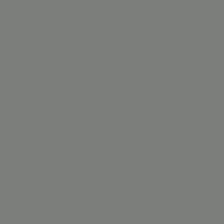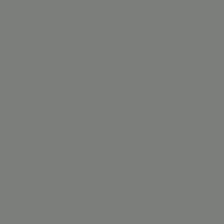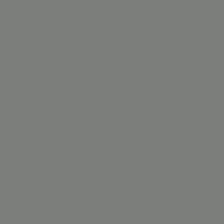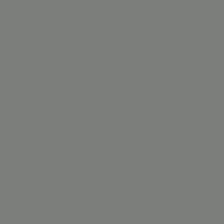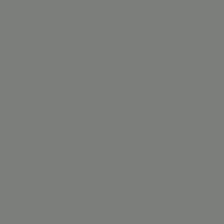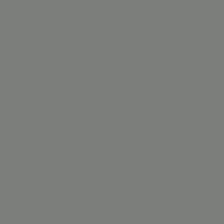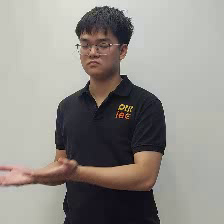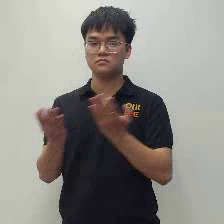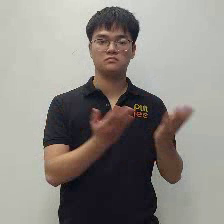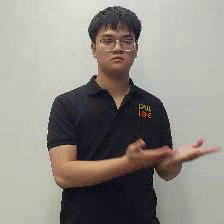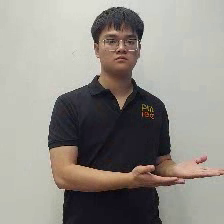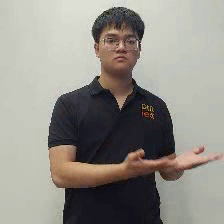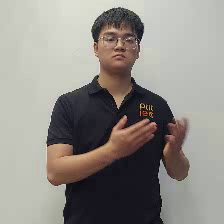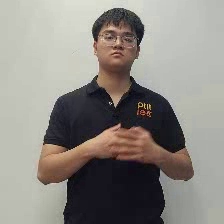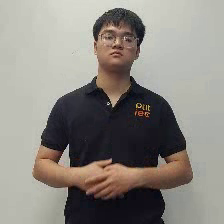Mời vào